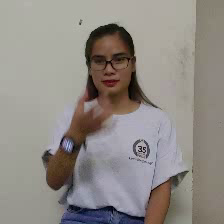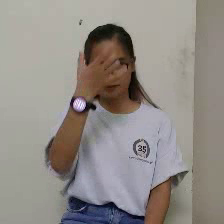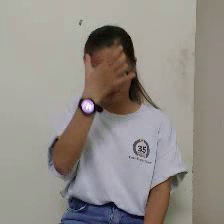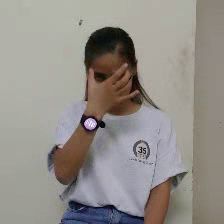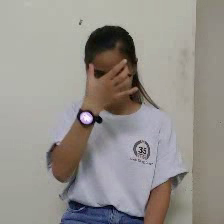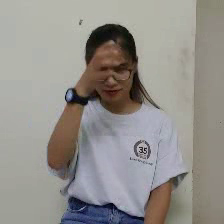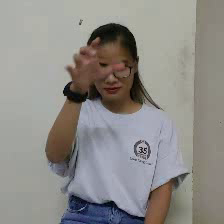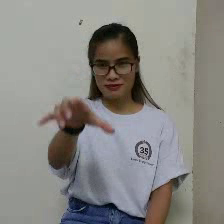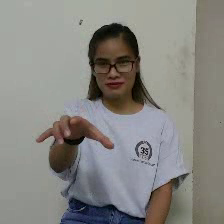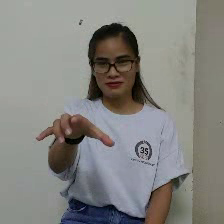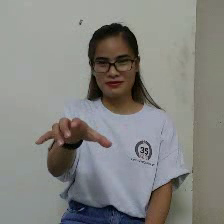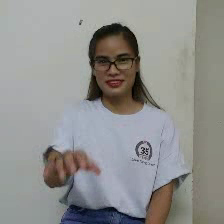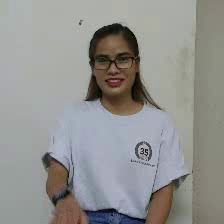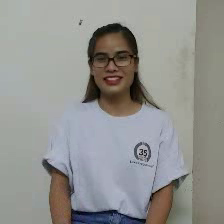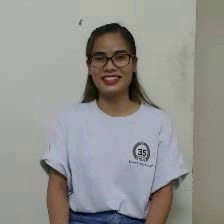Áp dụng